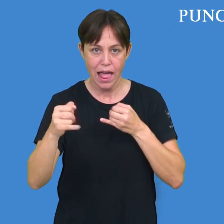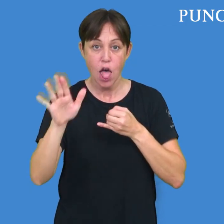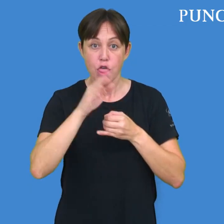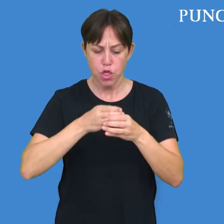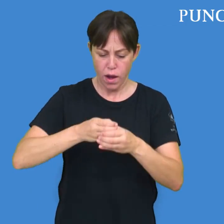dónde